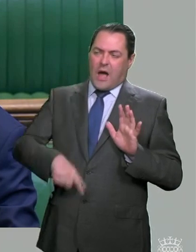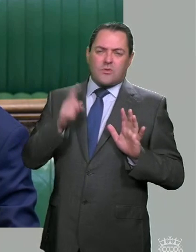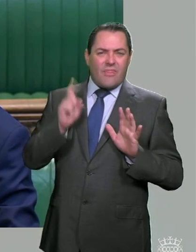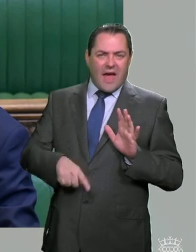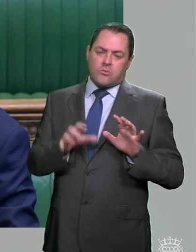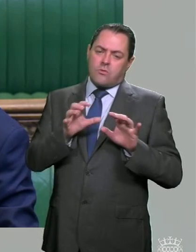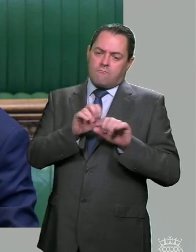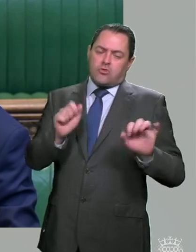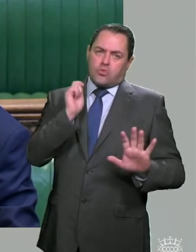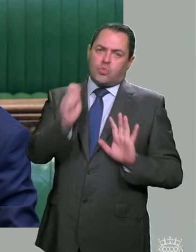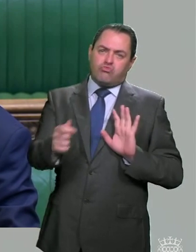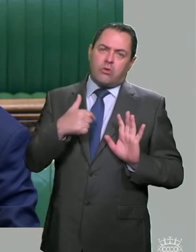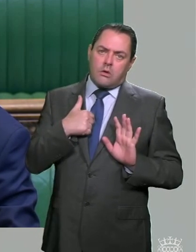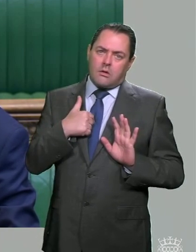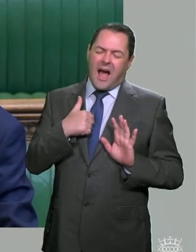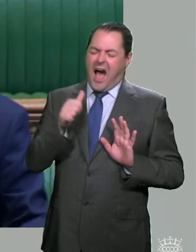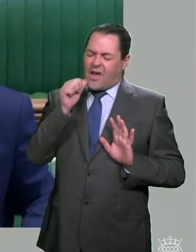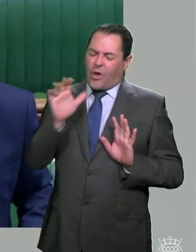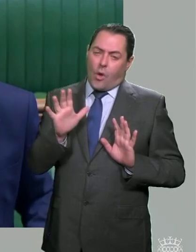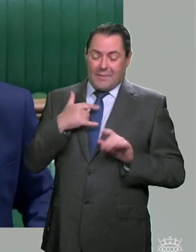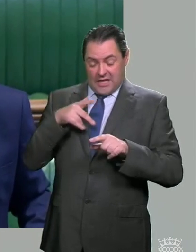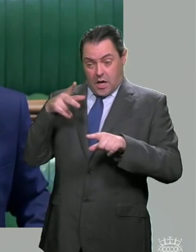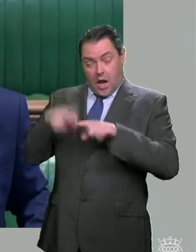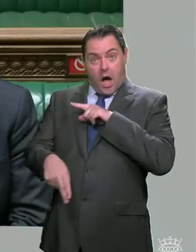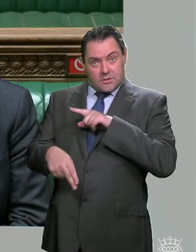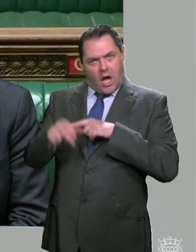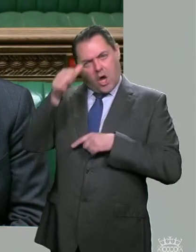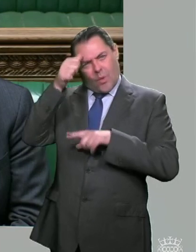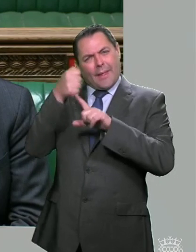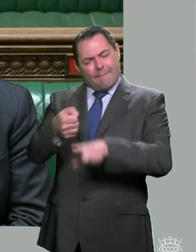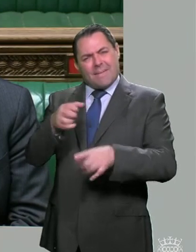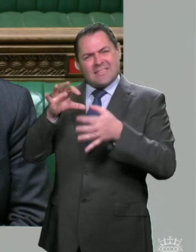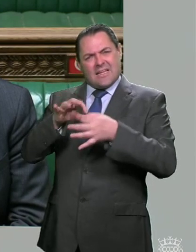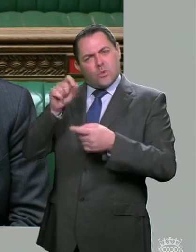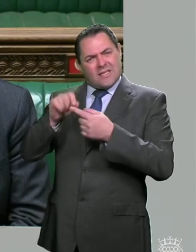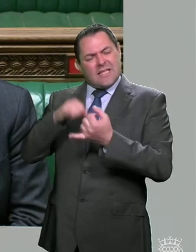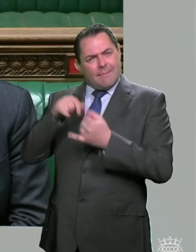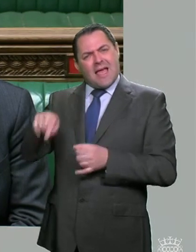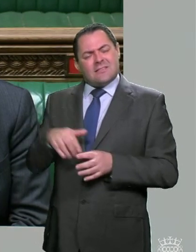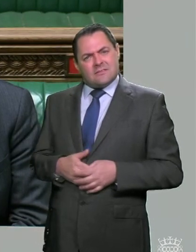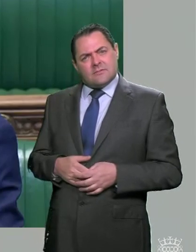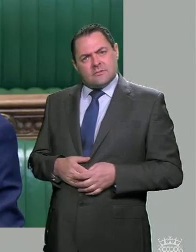I do not need lectures, but I do know the impact of cuts in our criminal justice service.